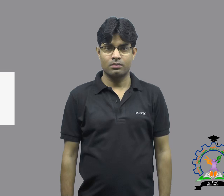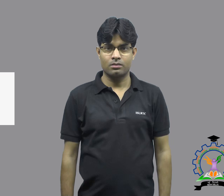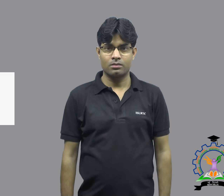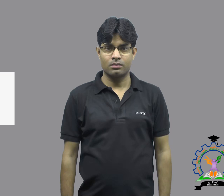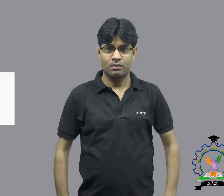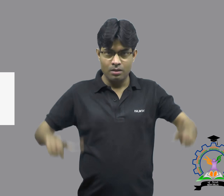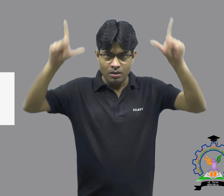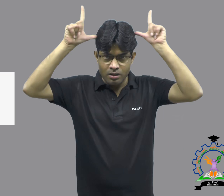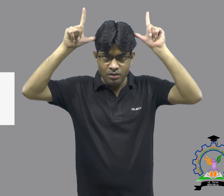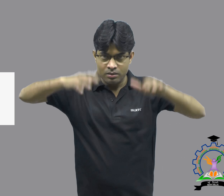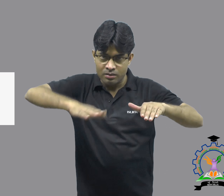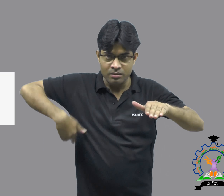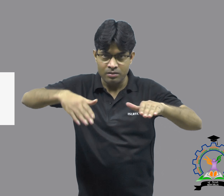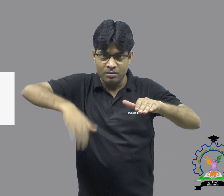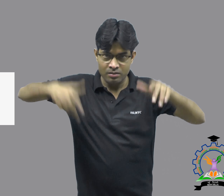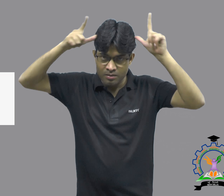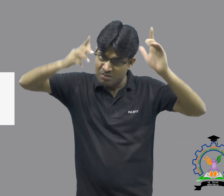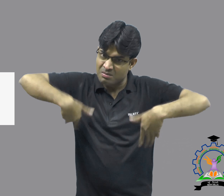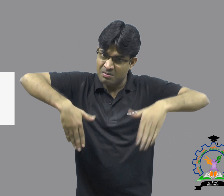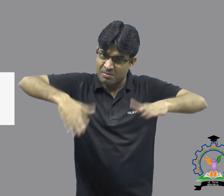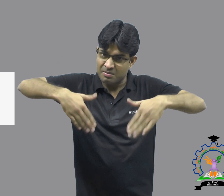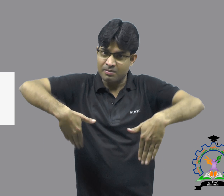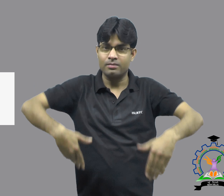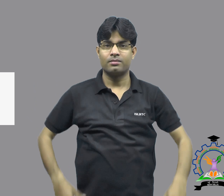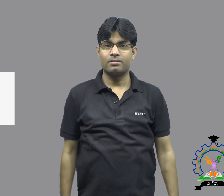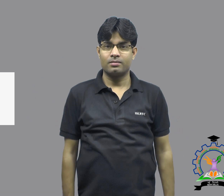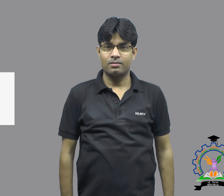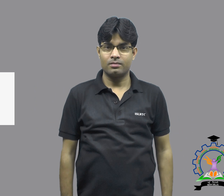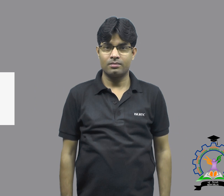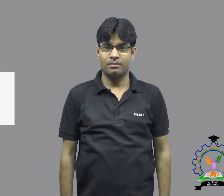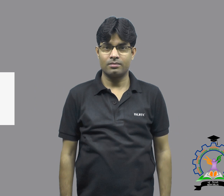Bull